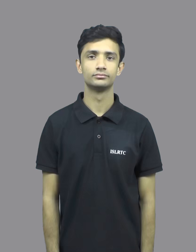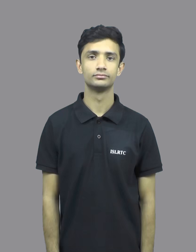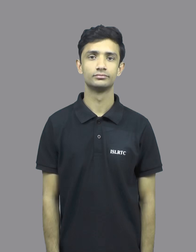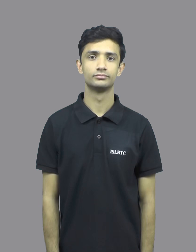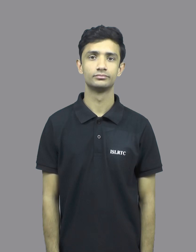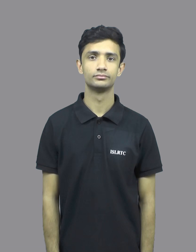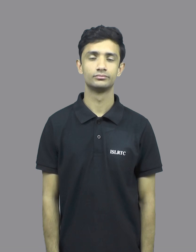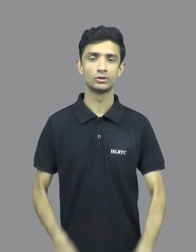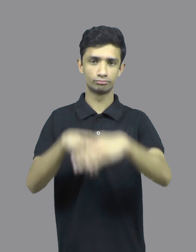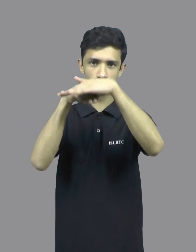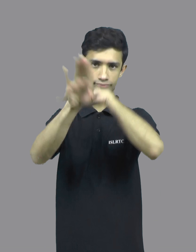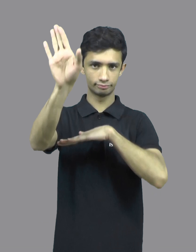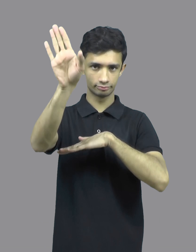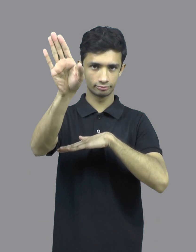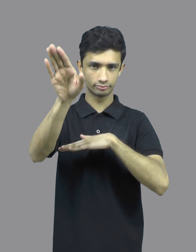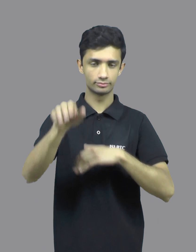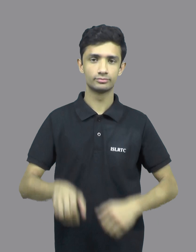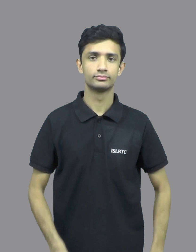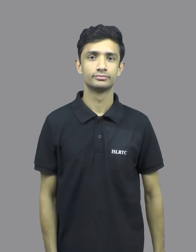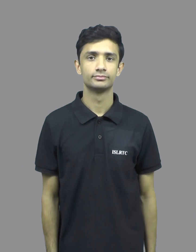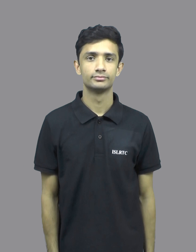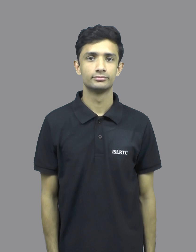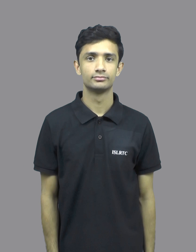Escape